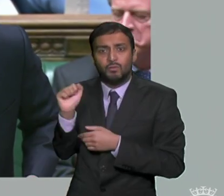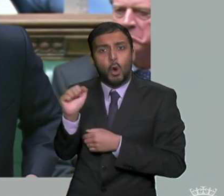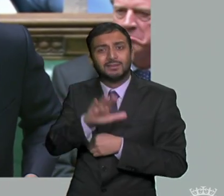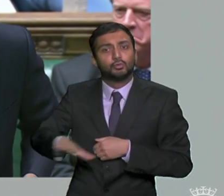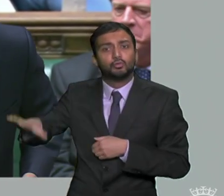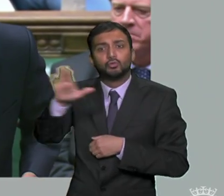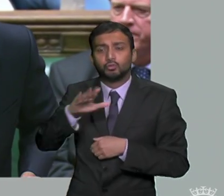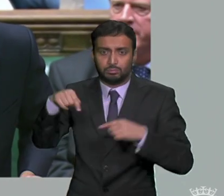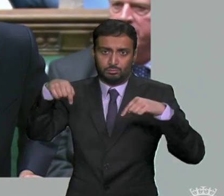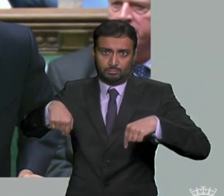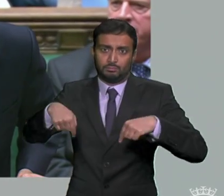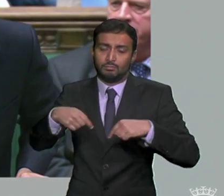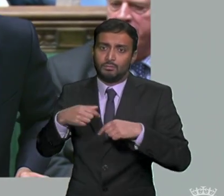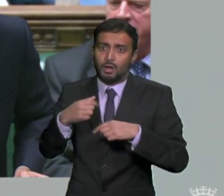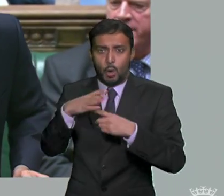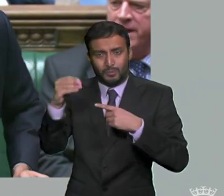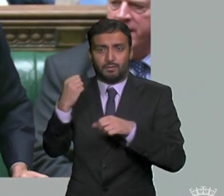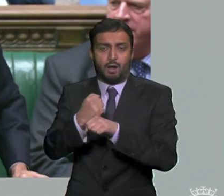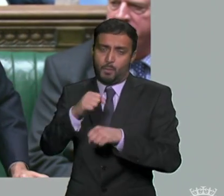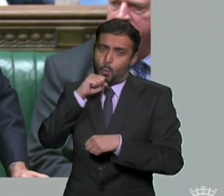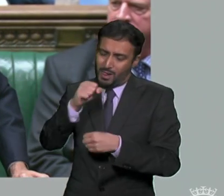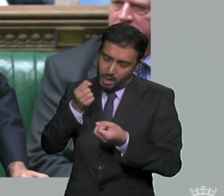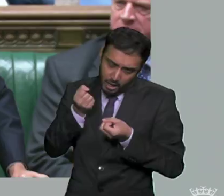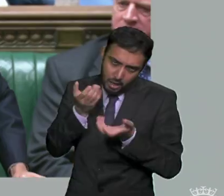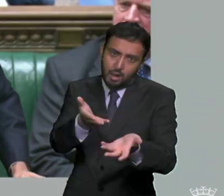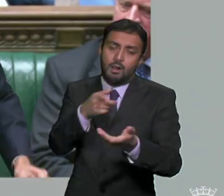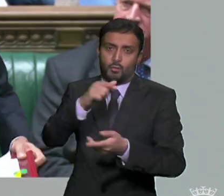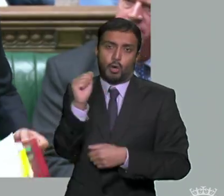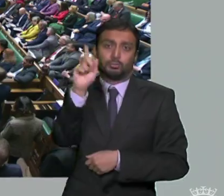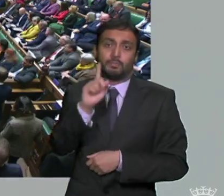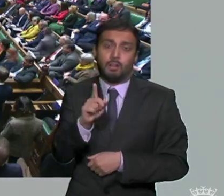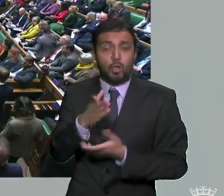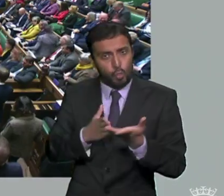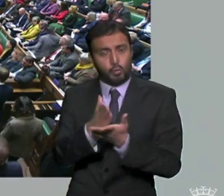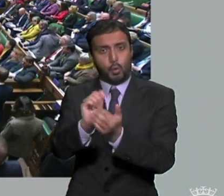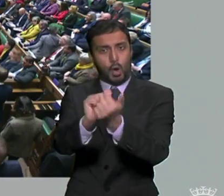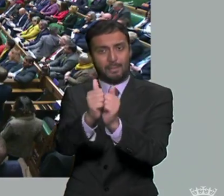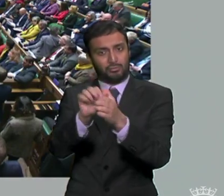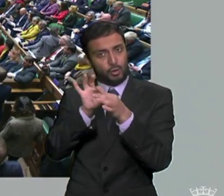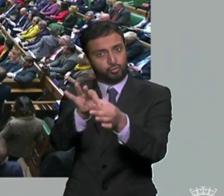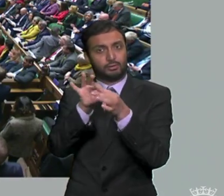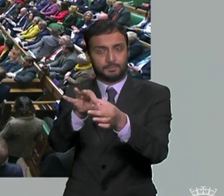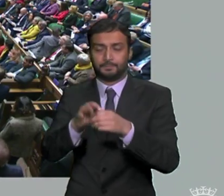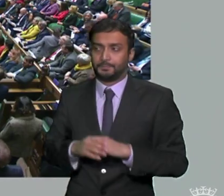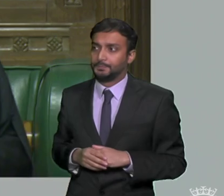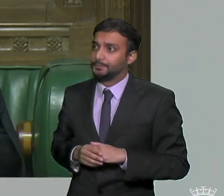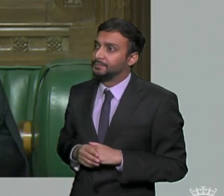This is a Government who will deliver for the people of Scotland, and we will do it constructively and collaboratively.